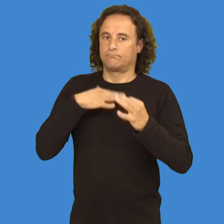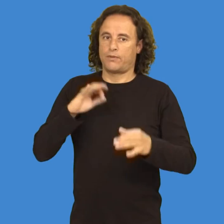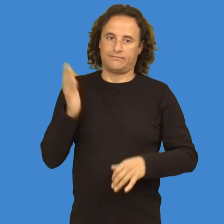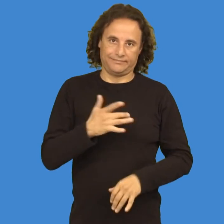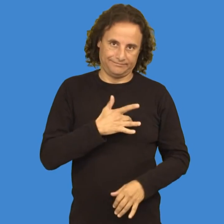afectar